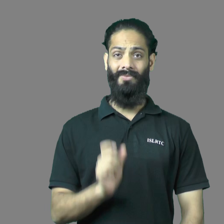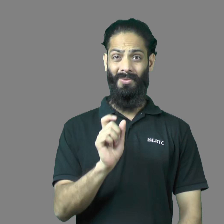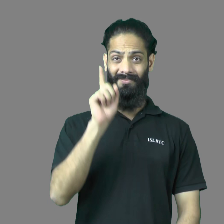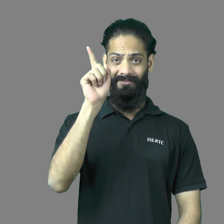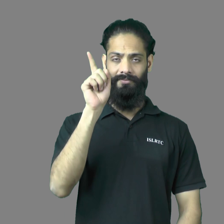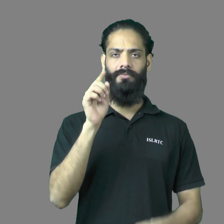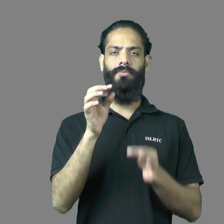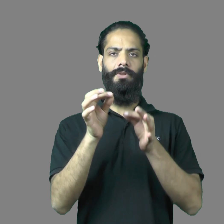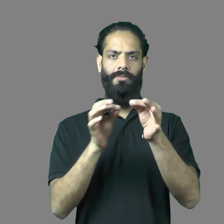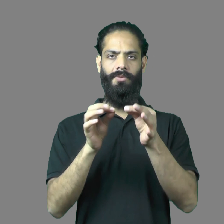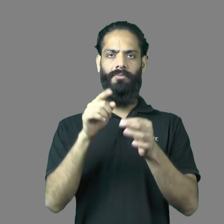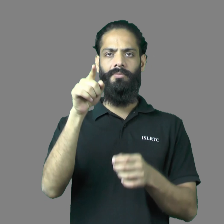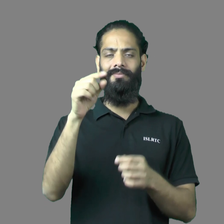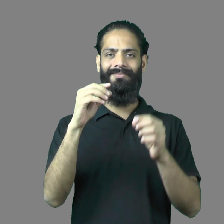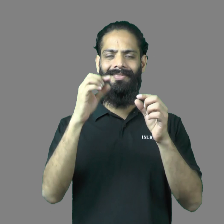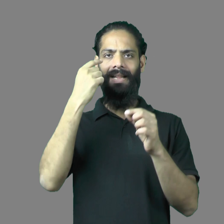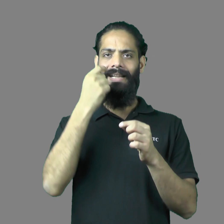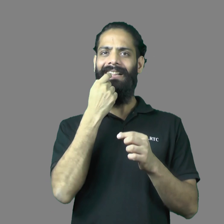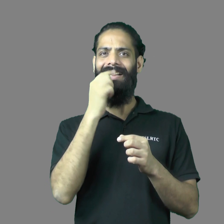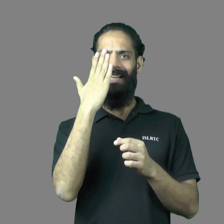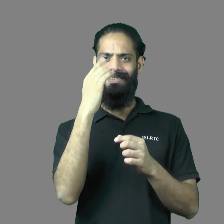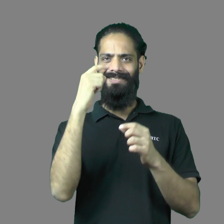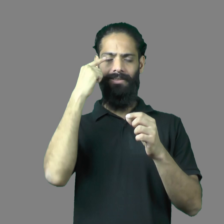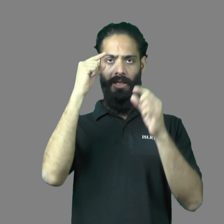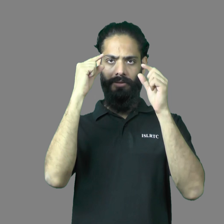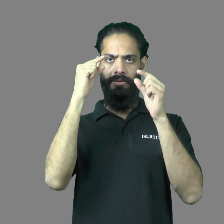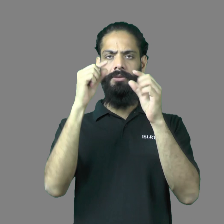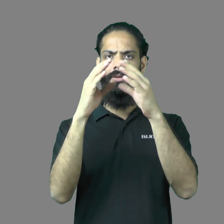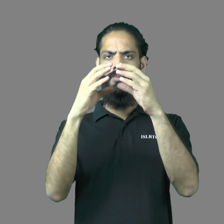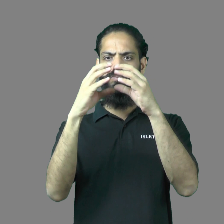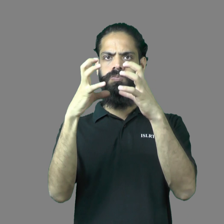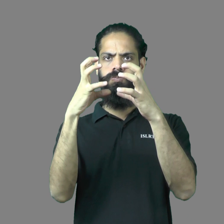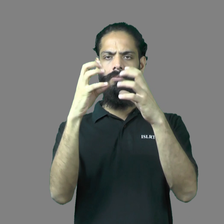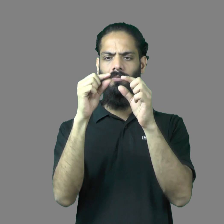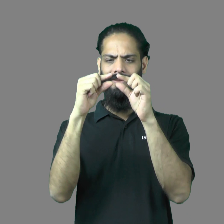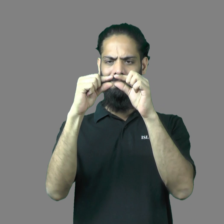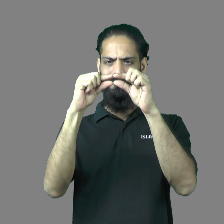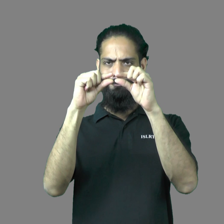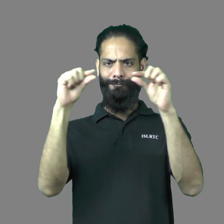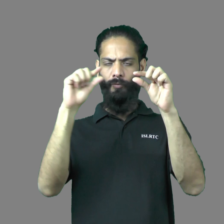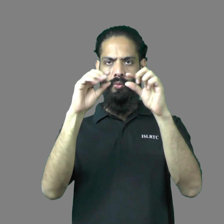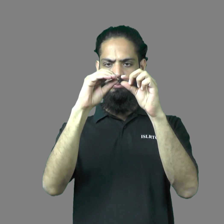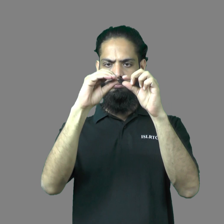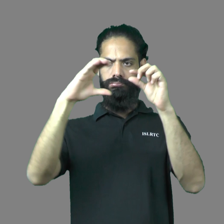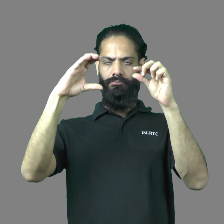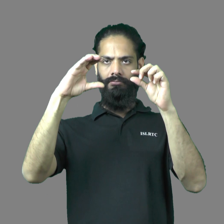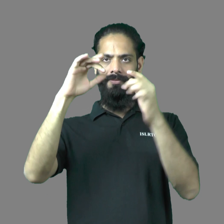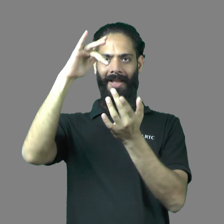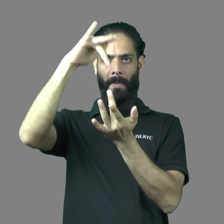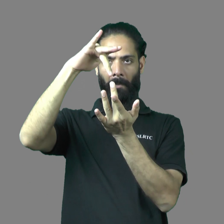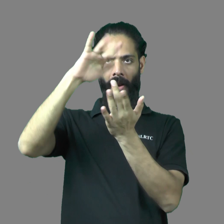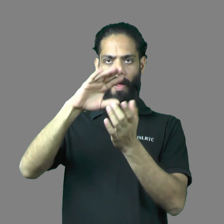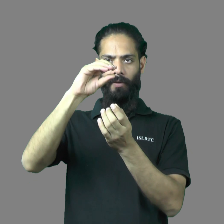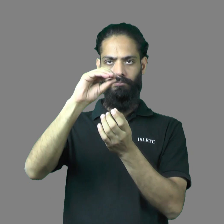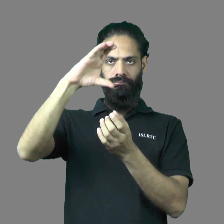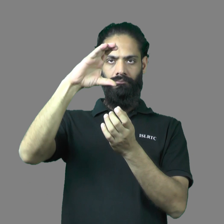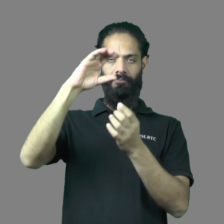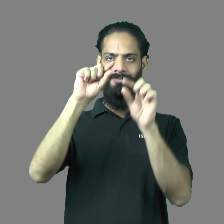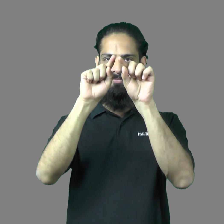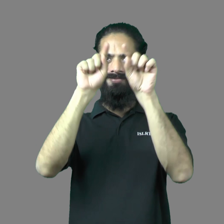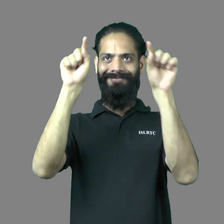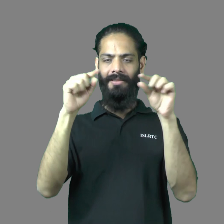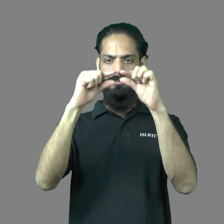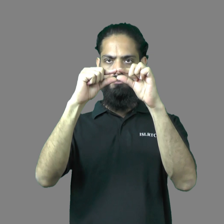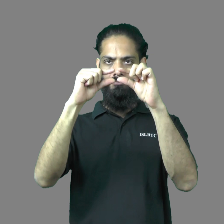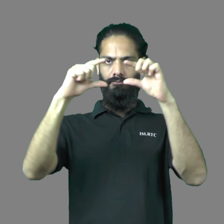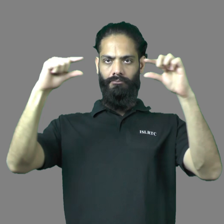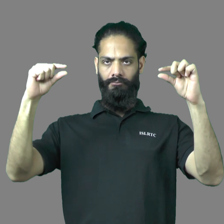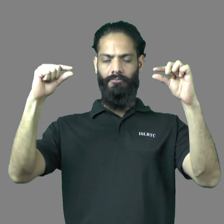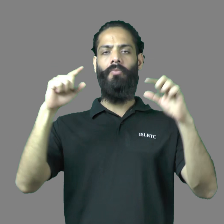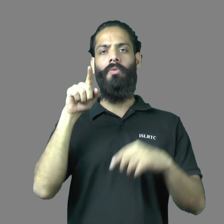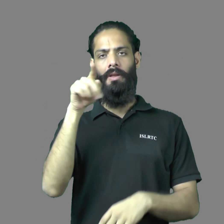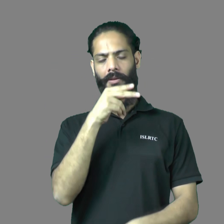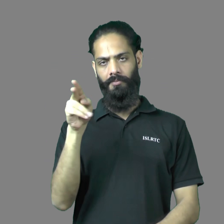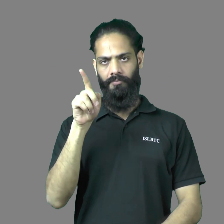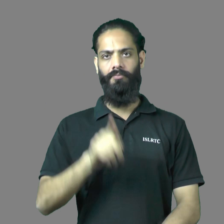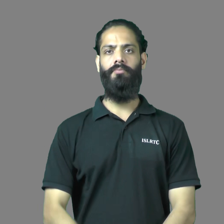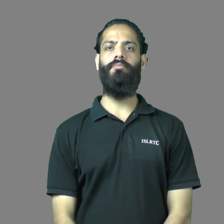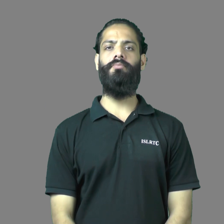Convex lens